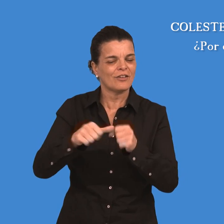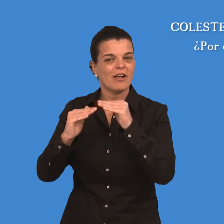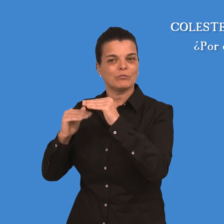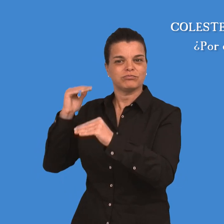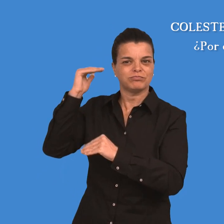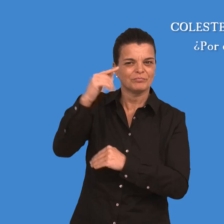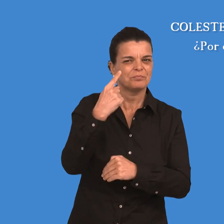superior